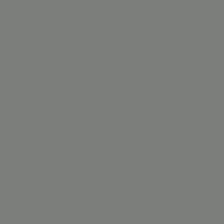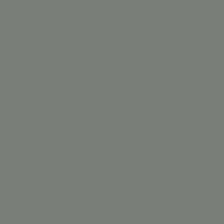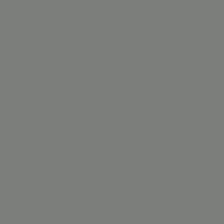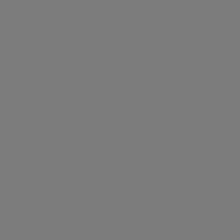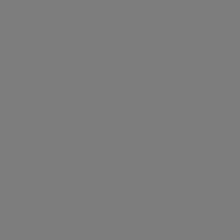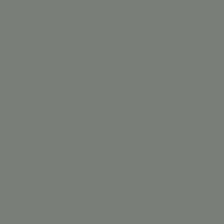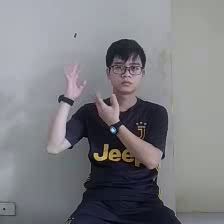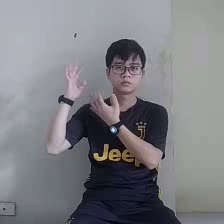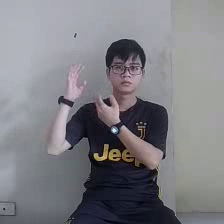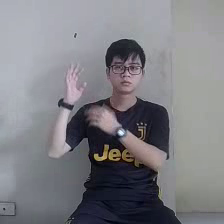Cho